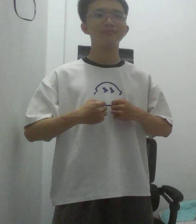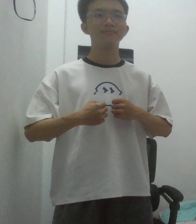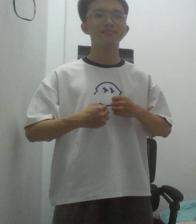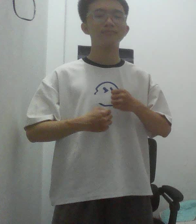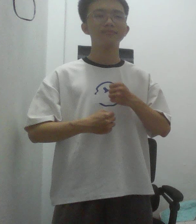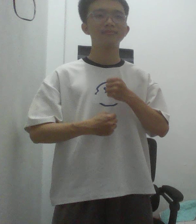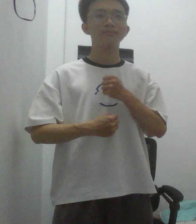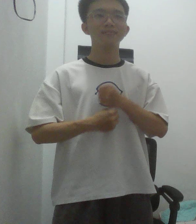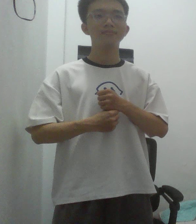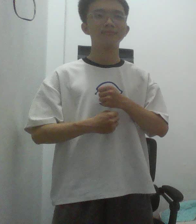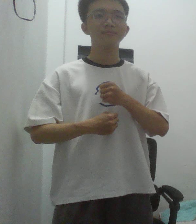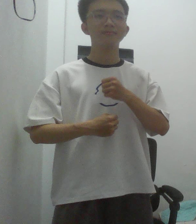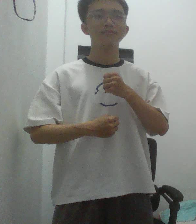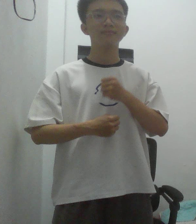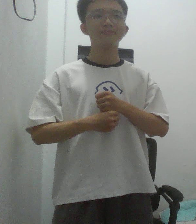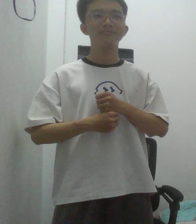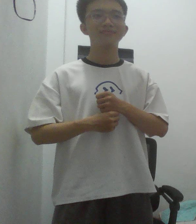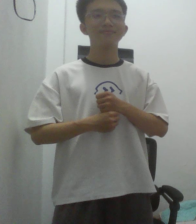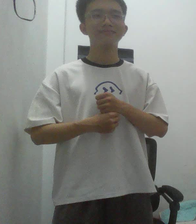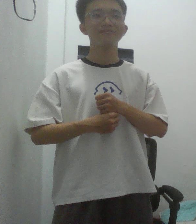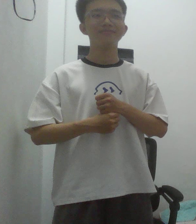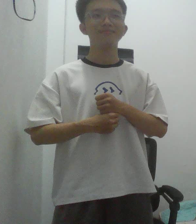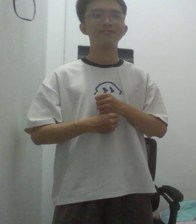cong viec